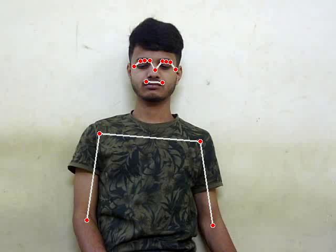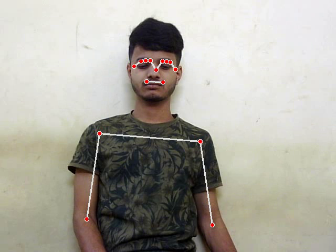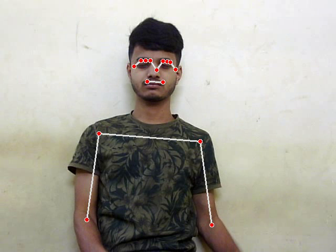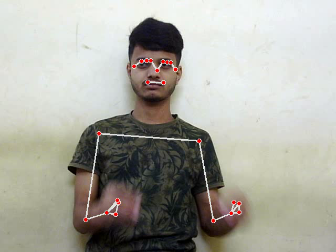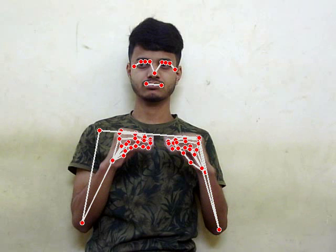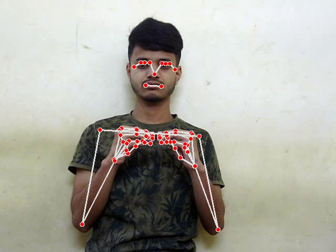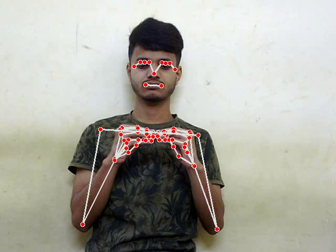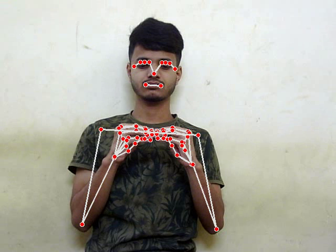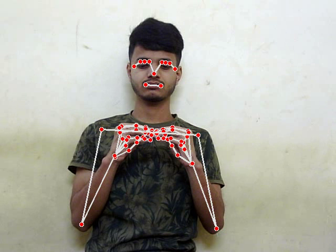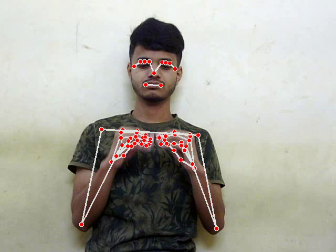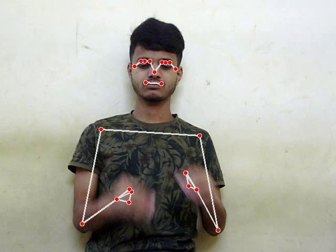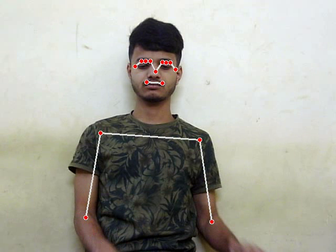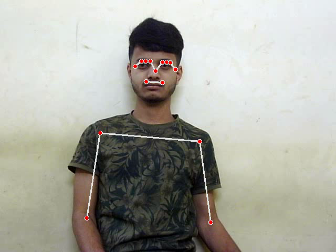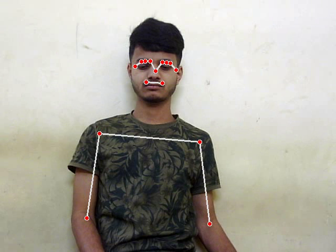more